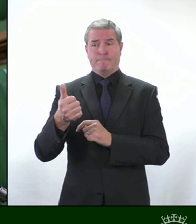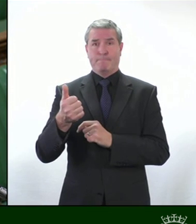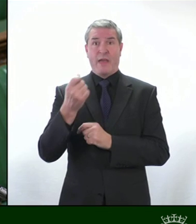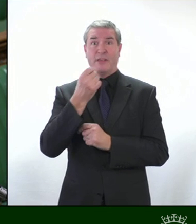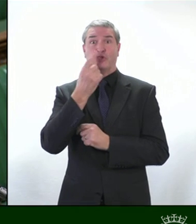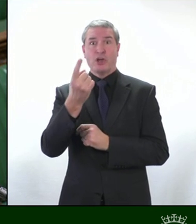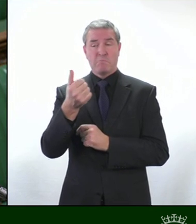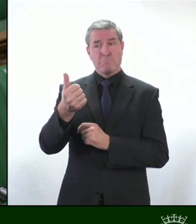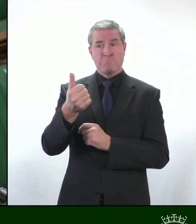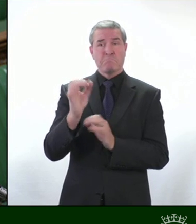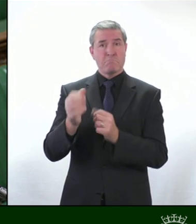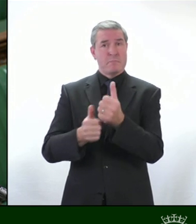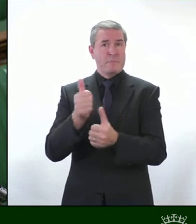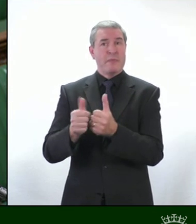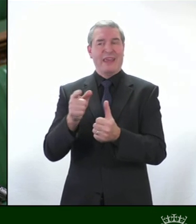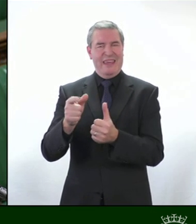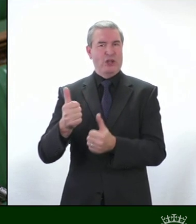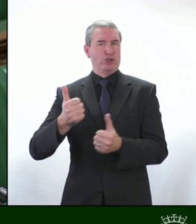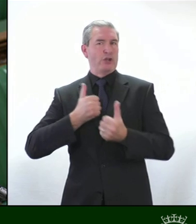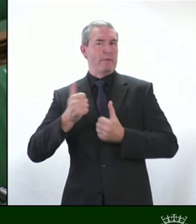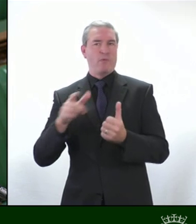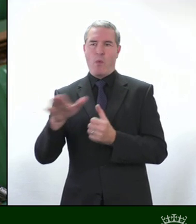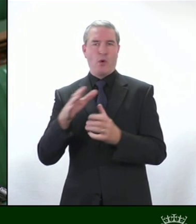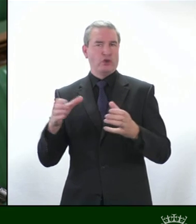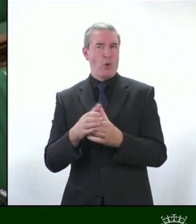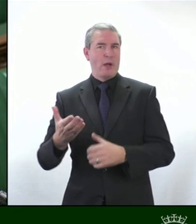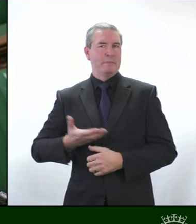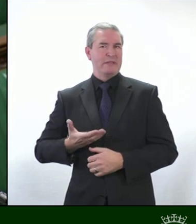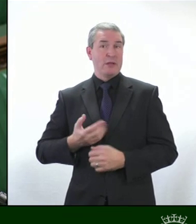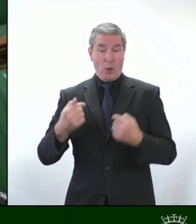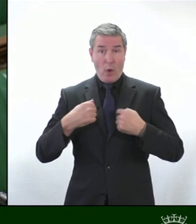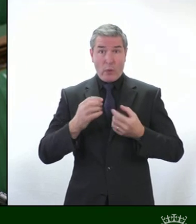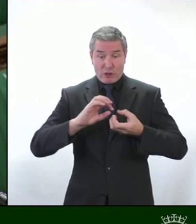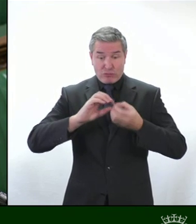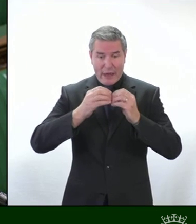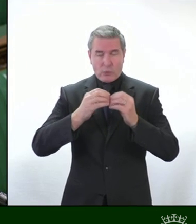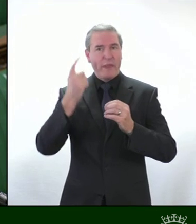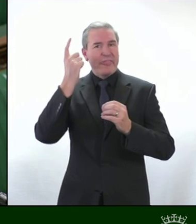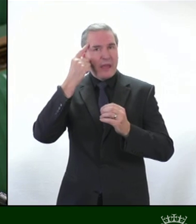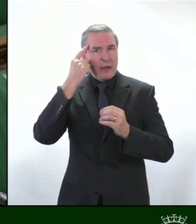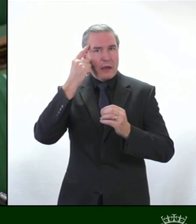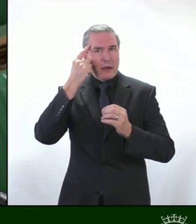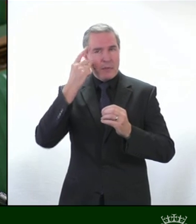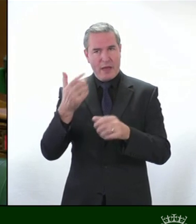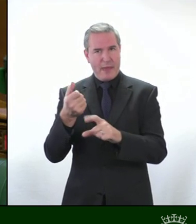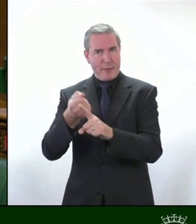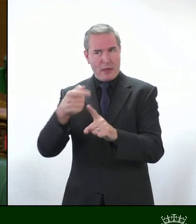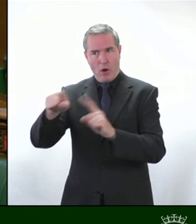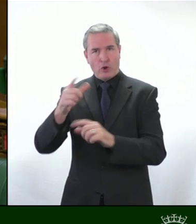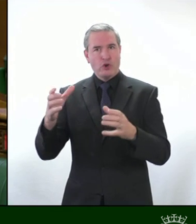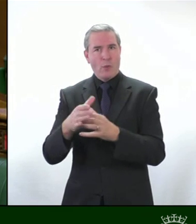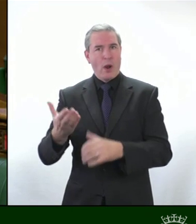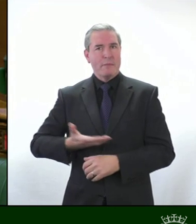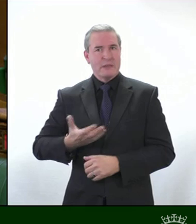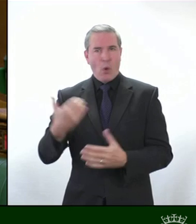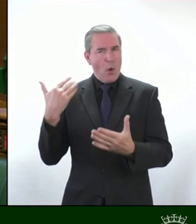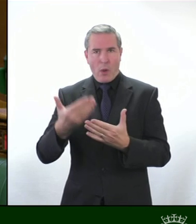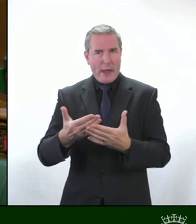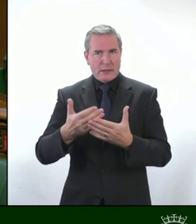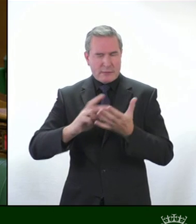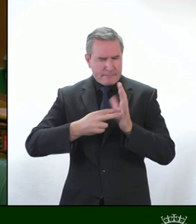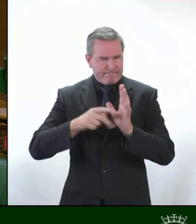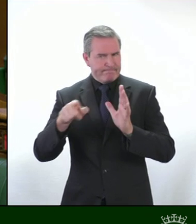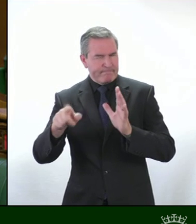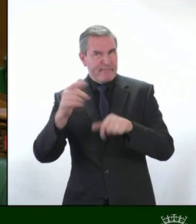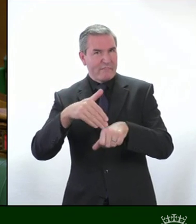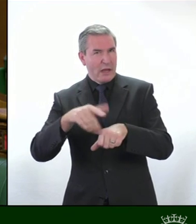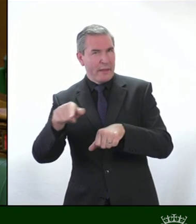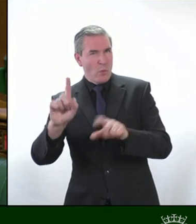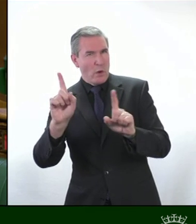He is a great champion of small business. Every measure that the Government produce is judged by the effect or impact it will have on businesses large and small.